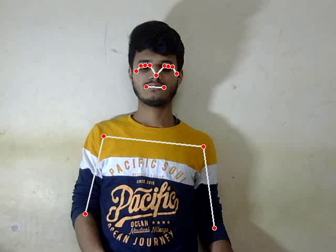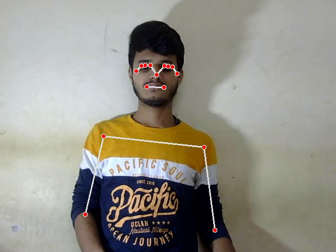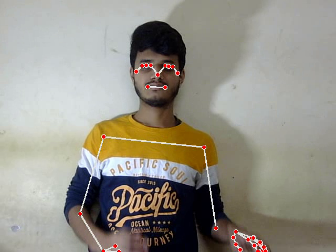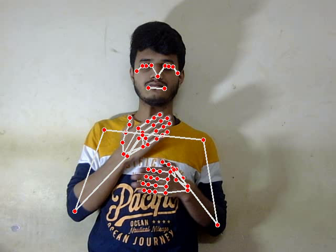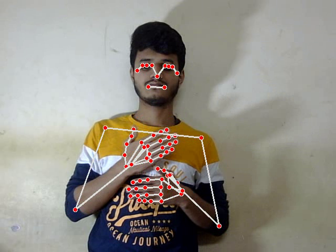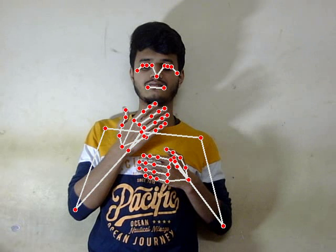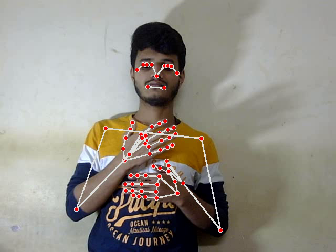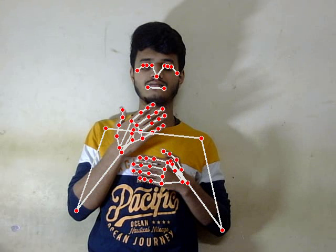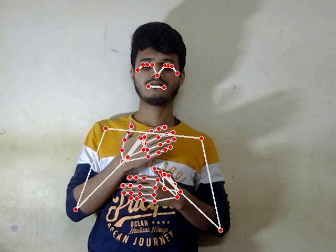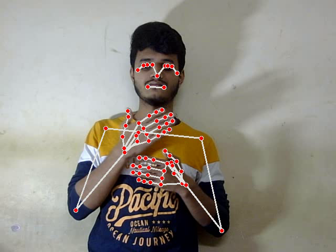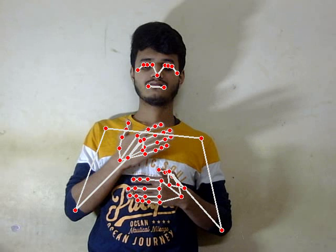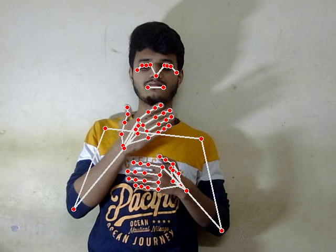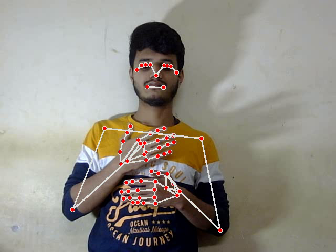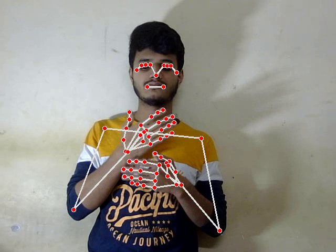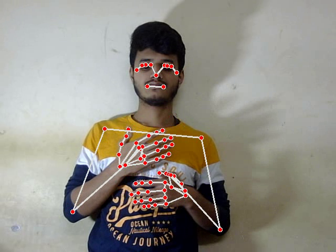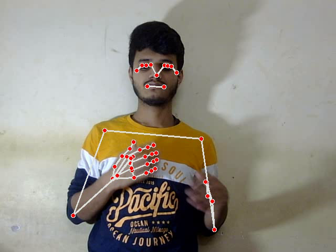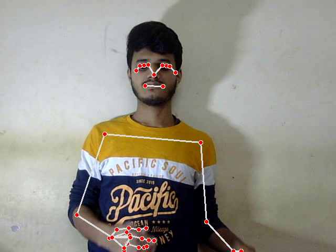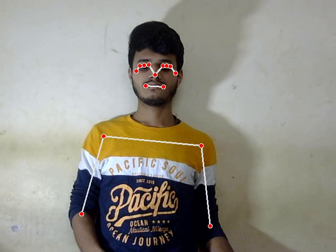happy